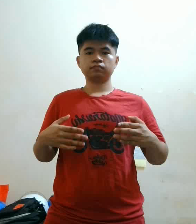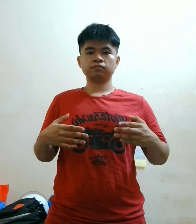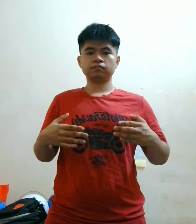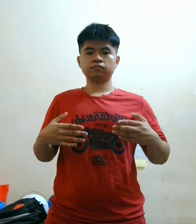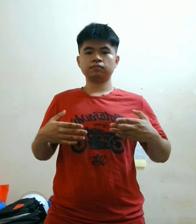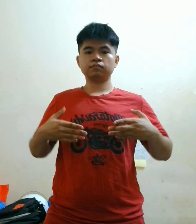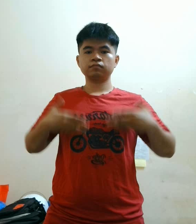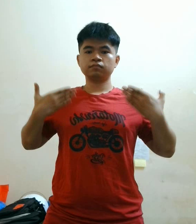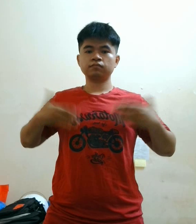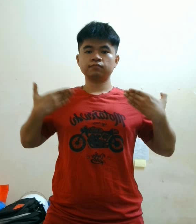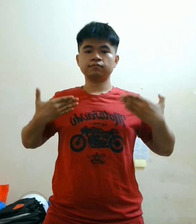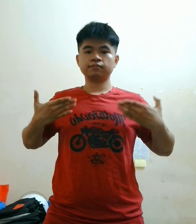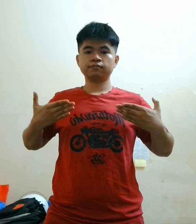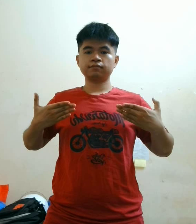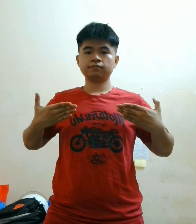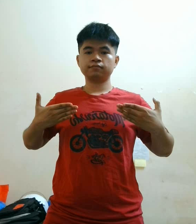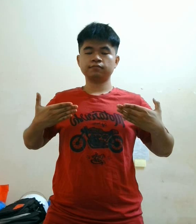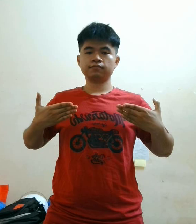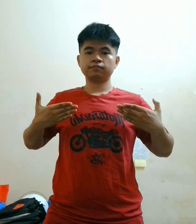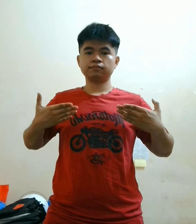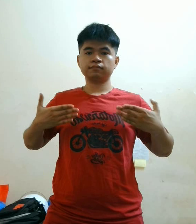vui ve